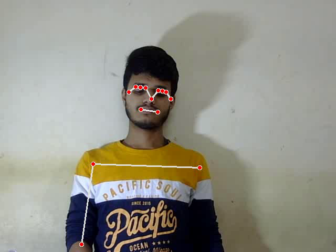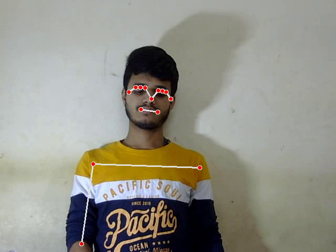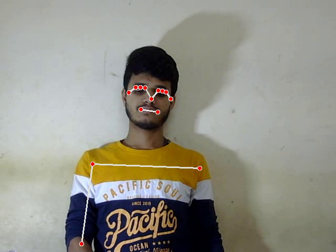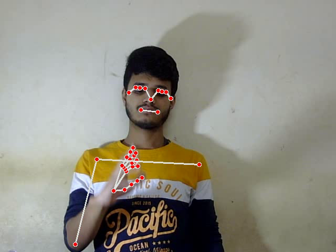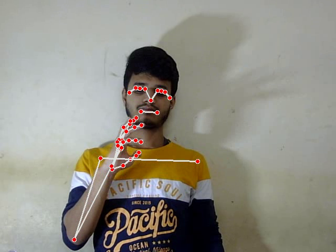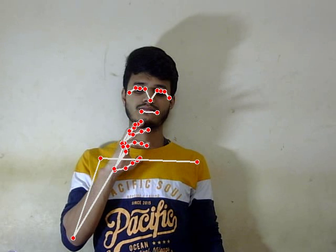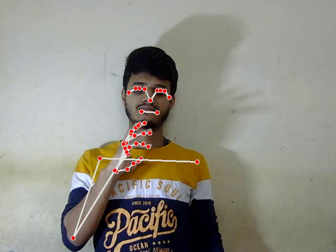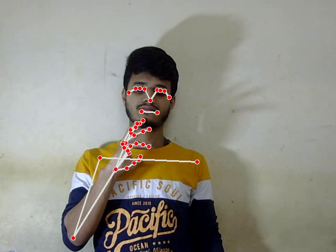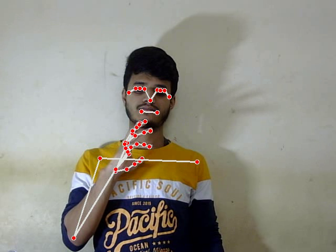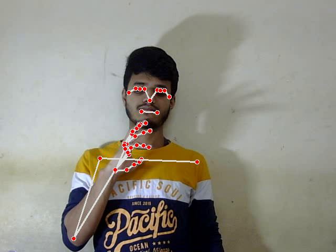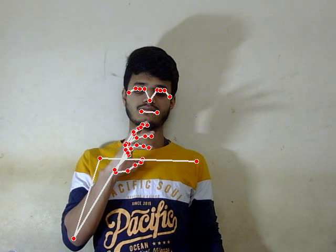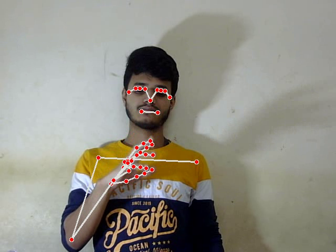fine